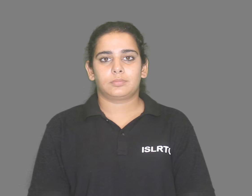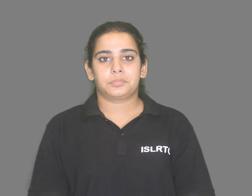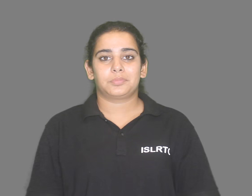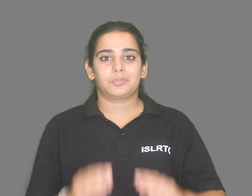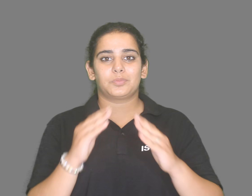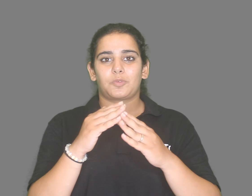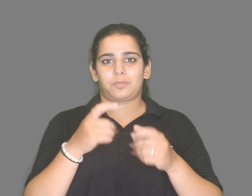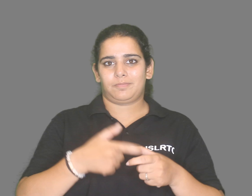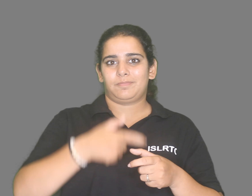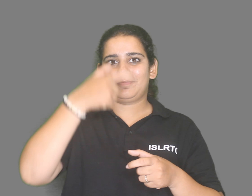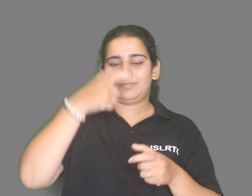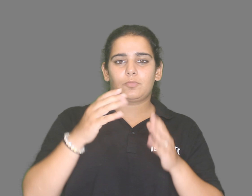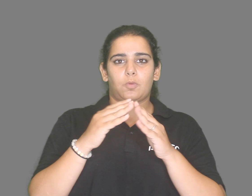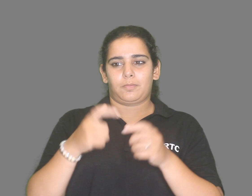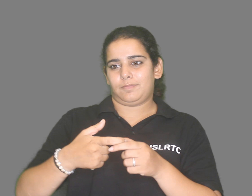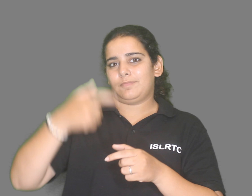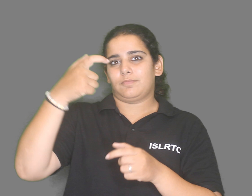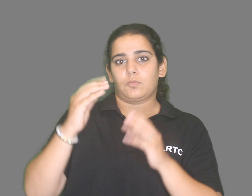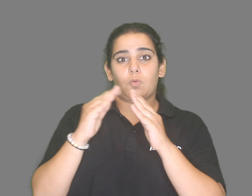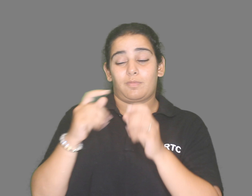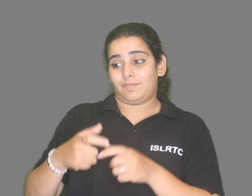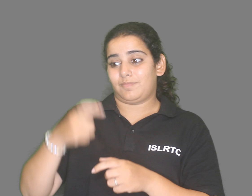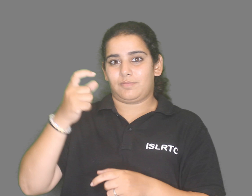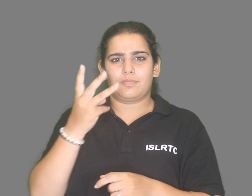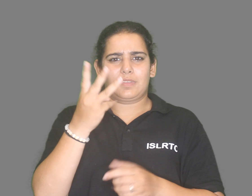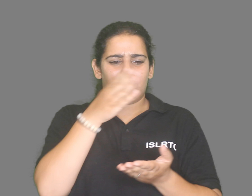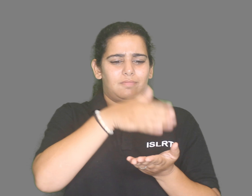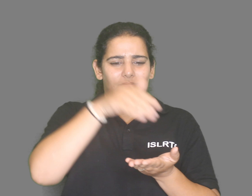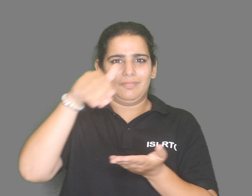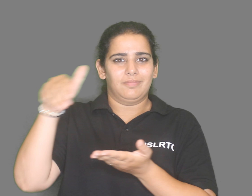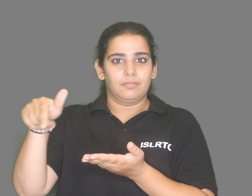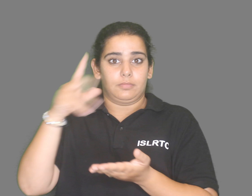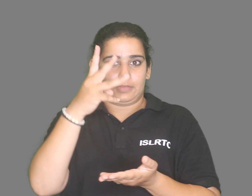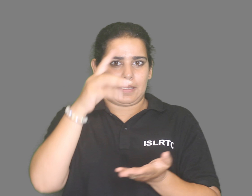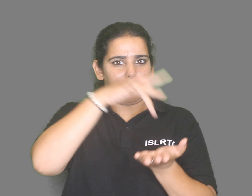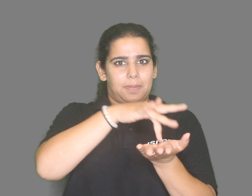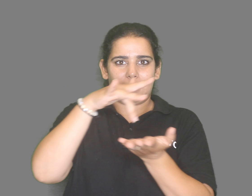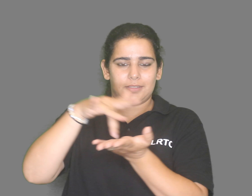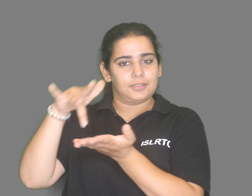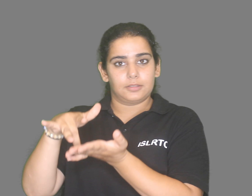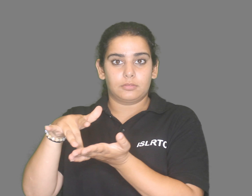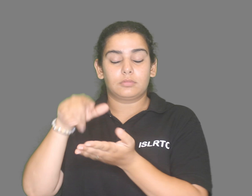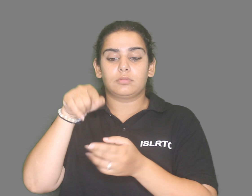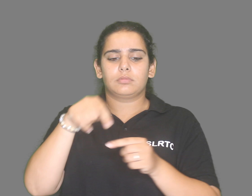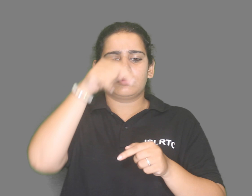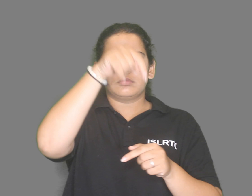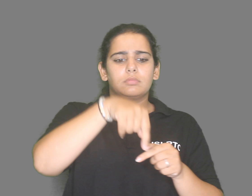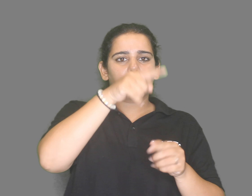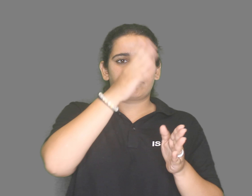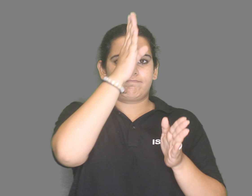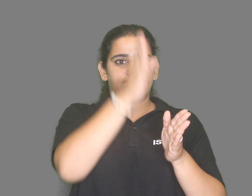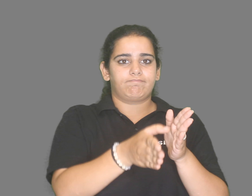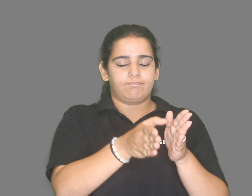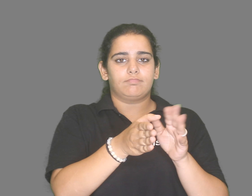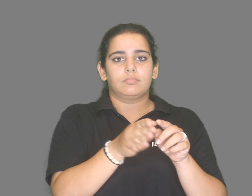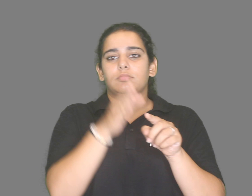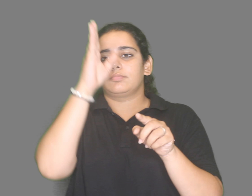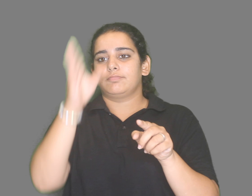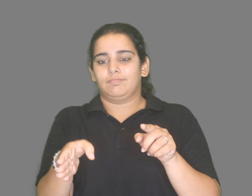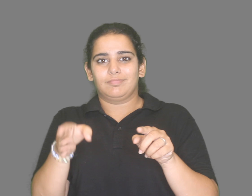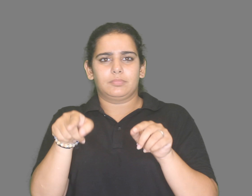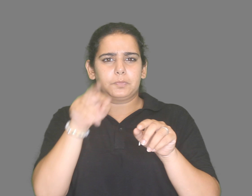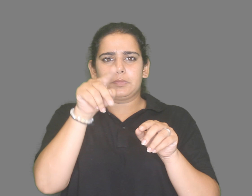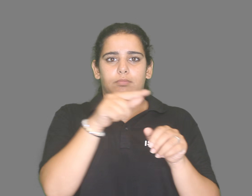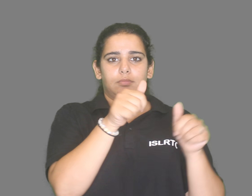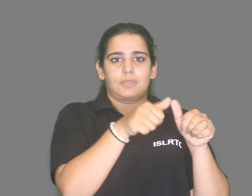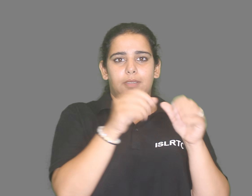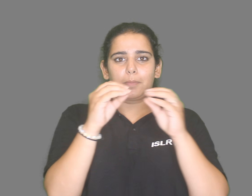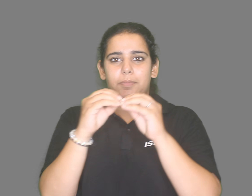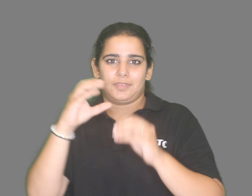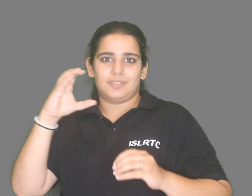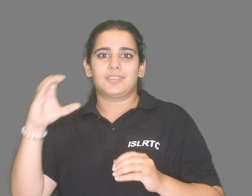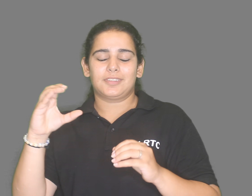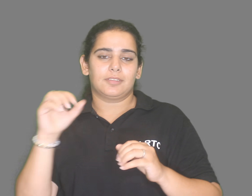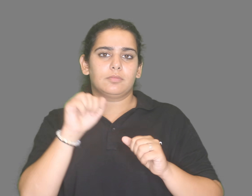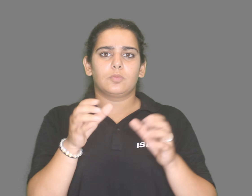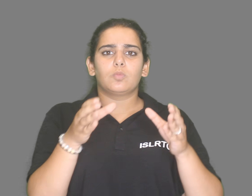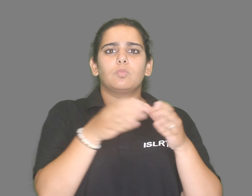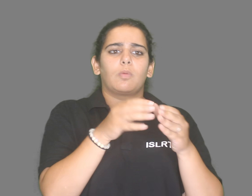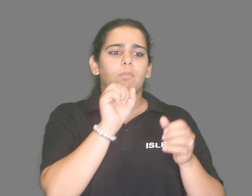Security zone The part of a network that defines the specific policies and protocols to keep entire network threat-free